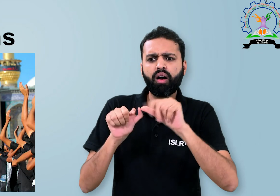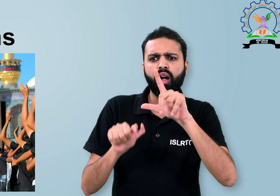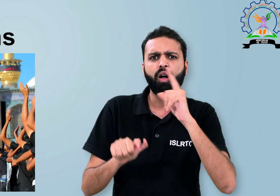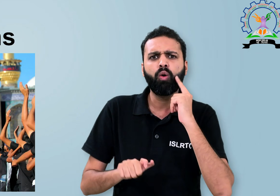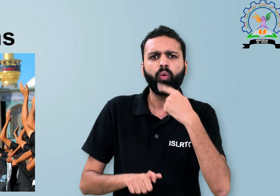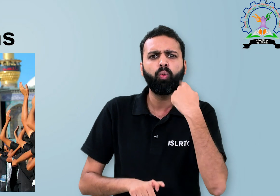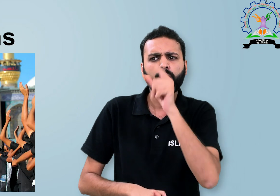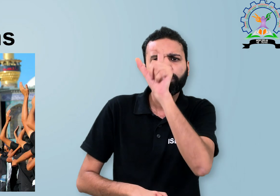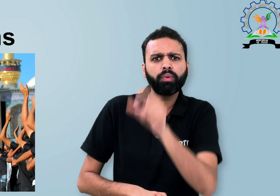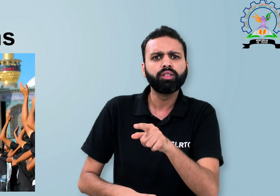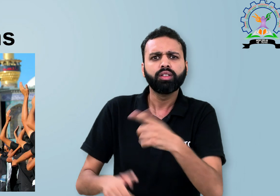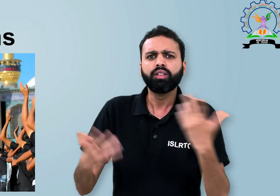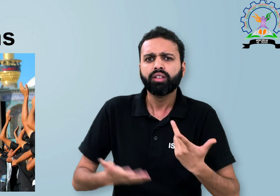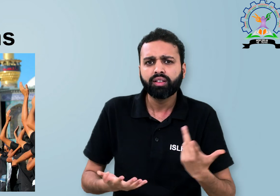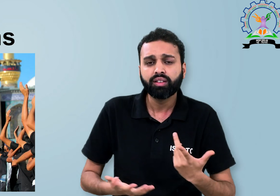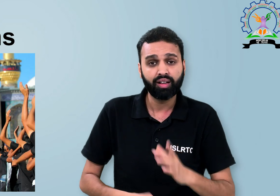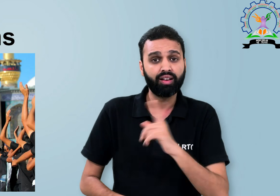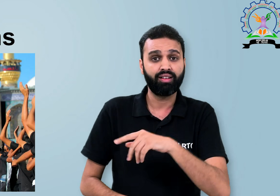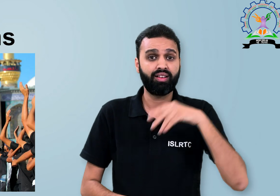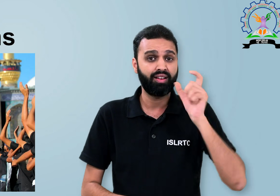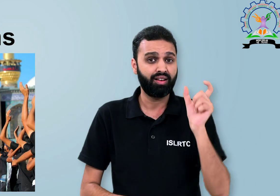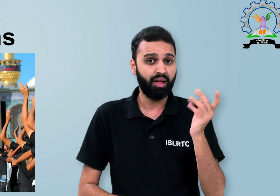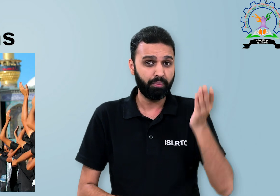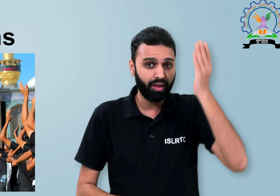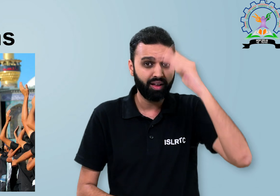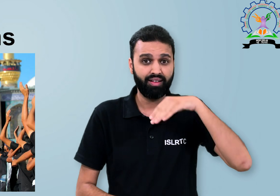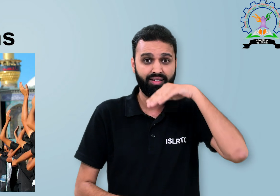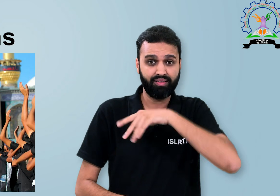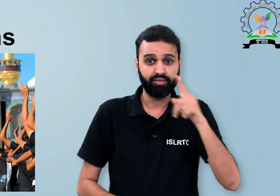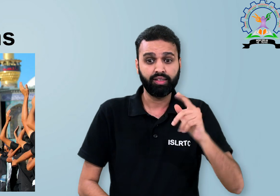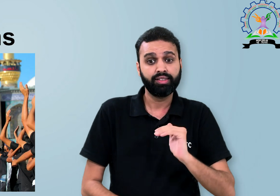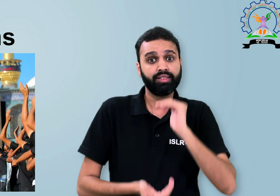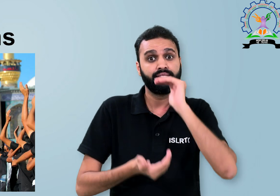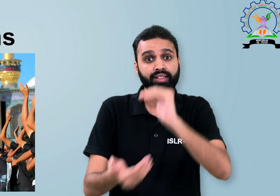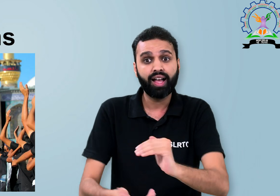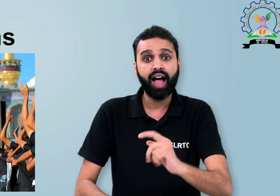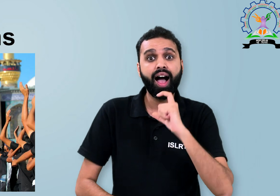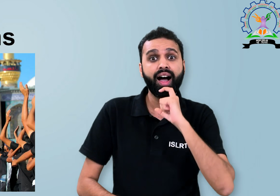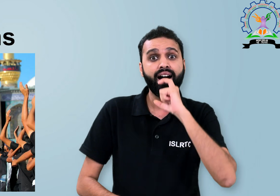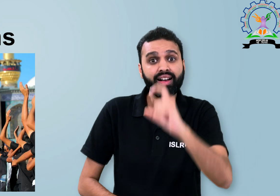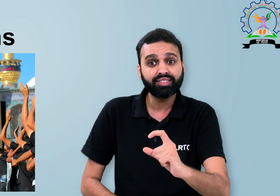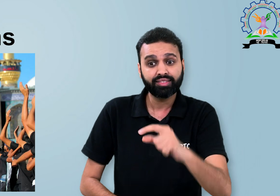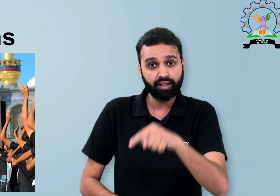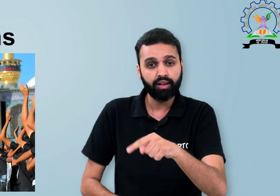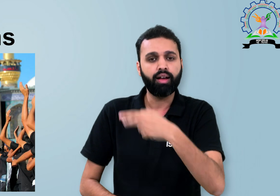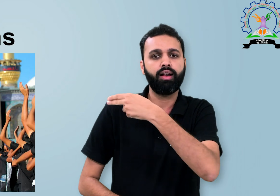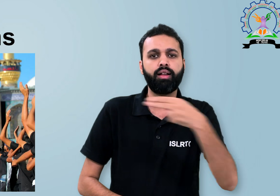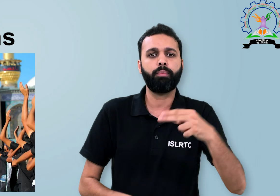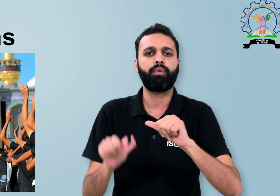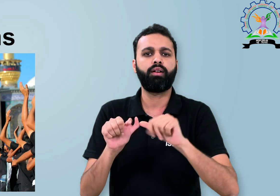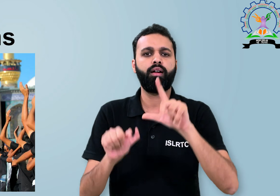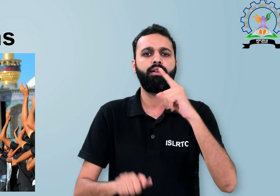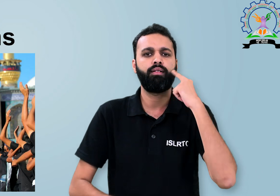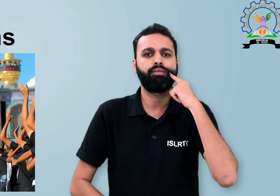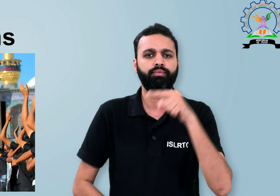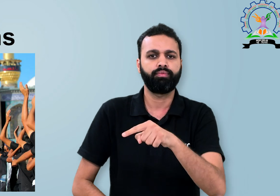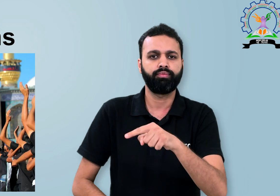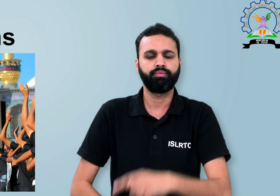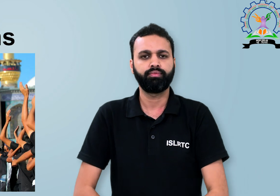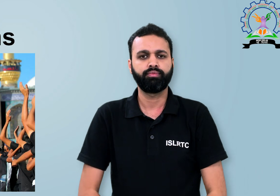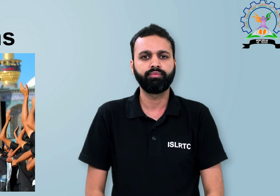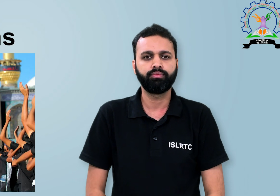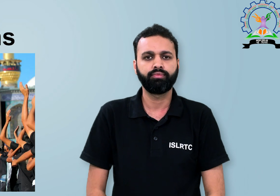Muhammed's cousin & son-in-law, Hazart Ali as their leader.